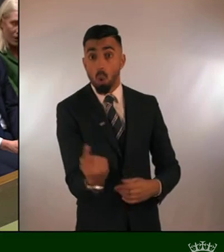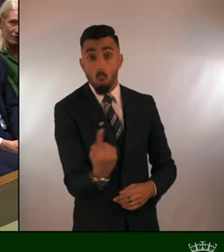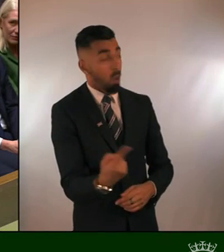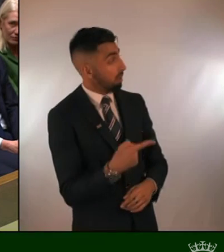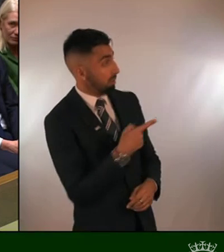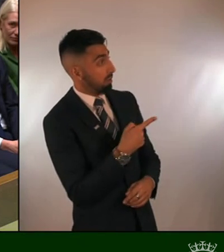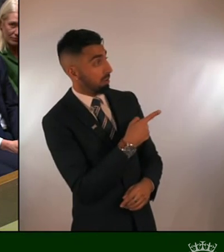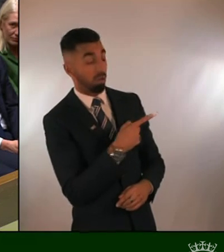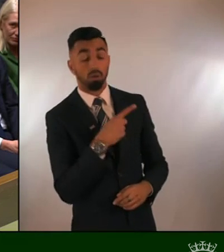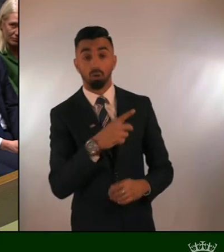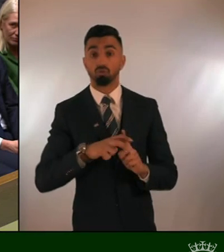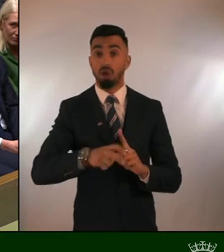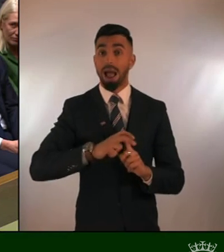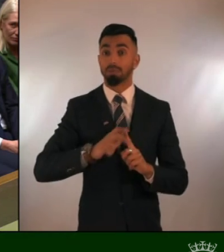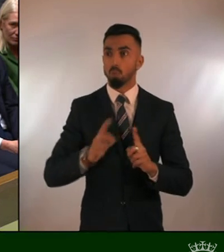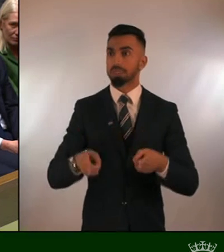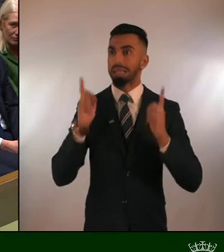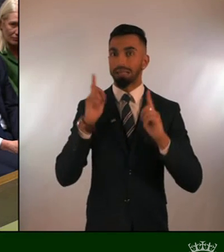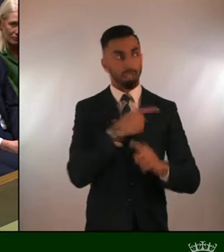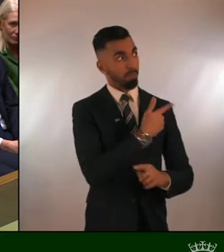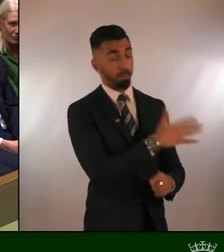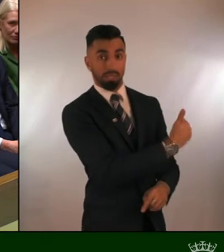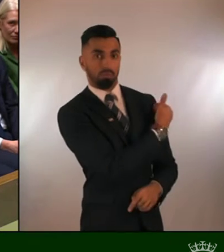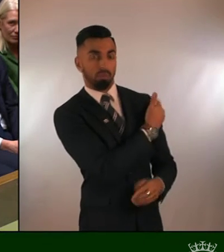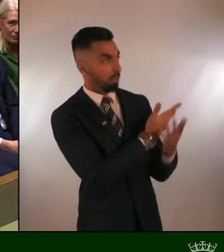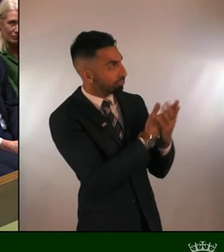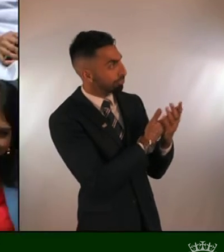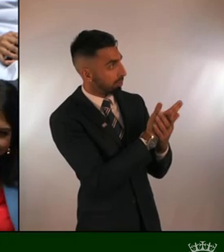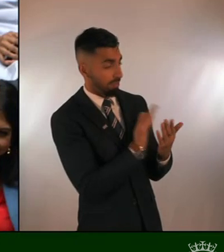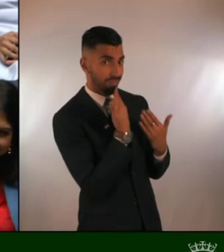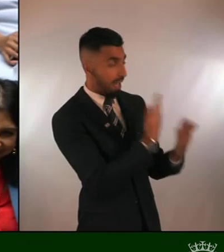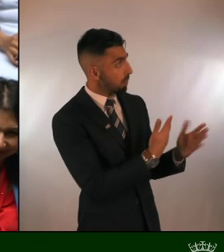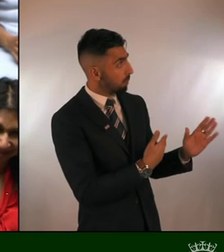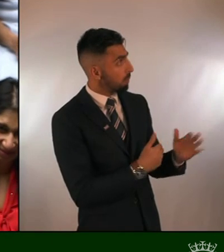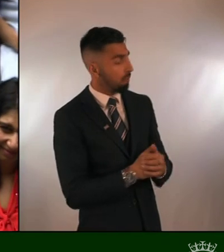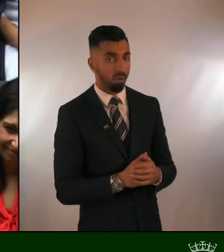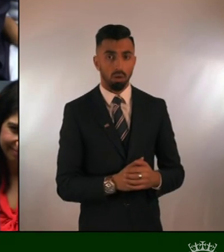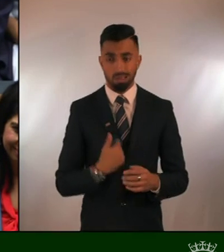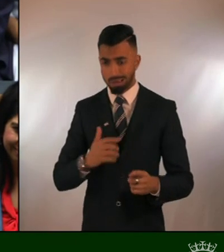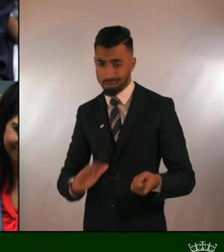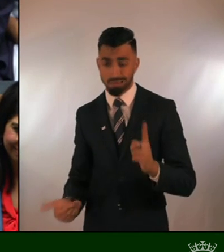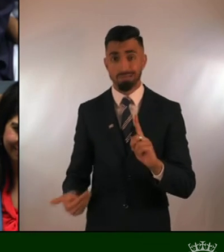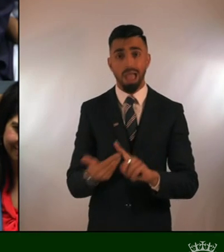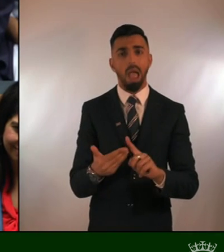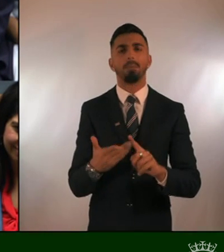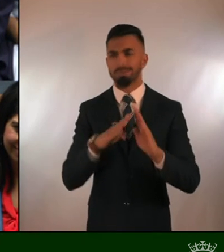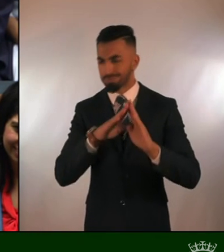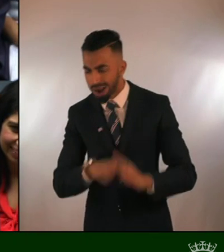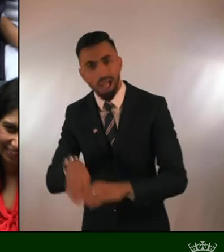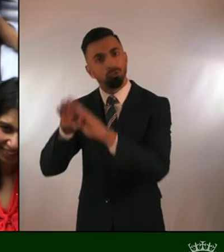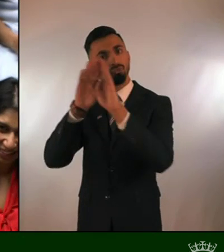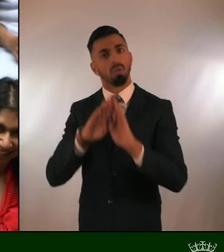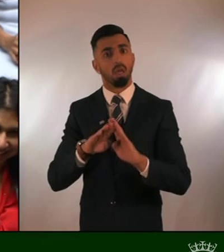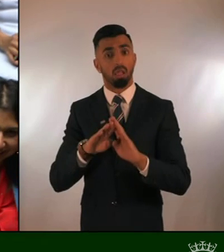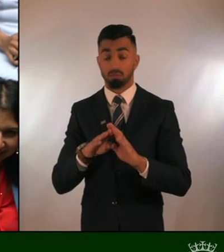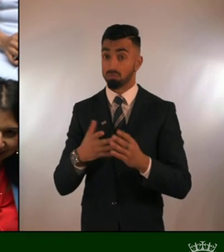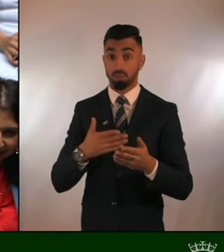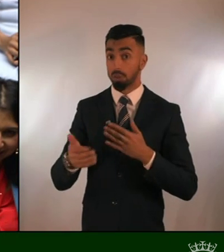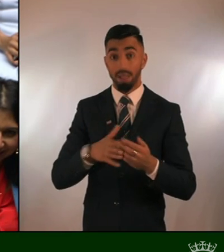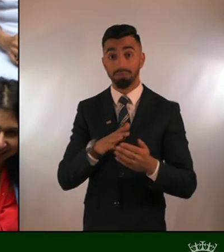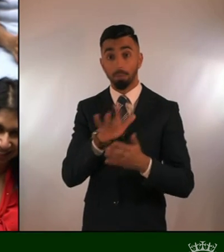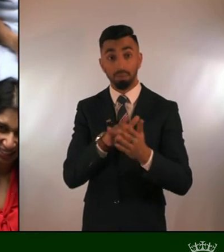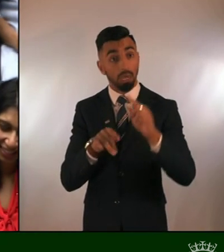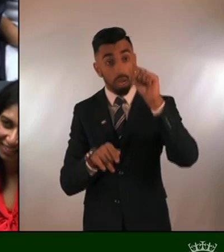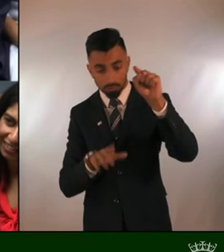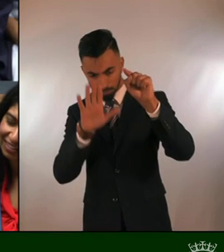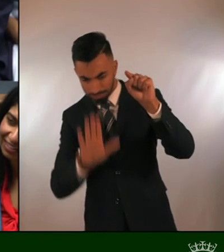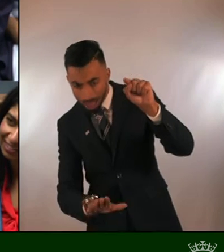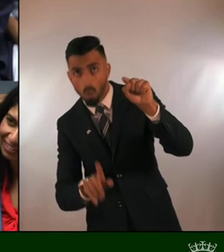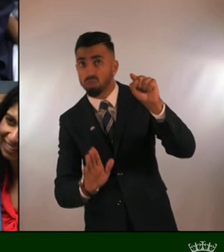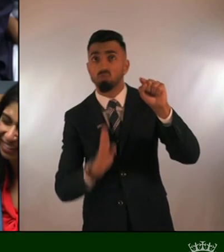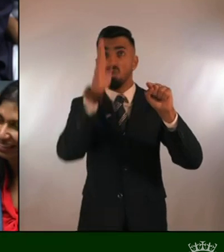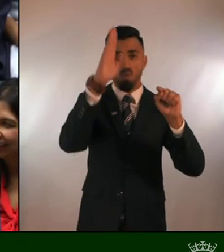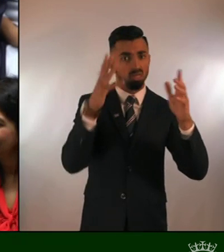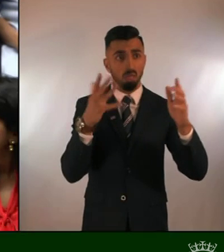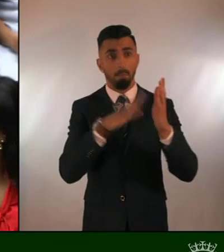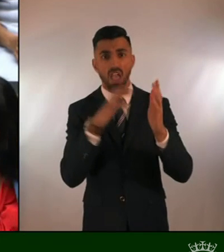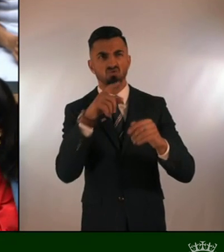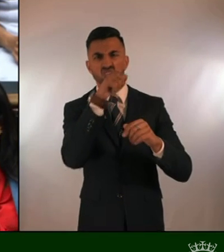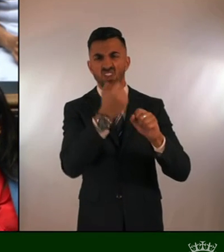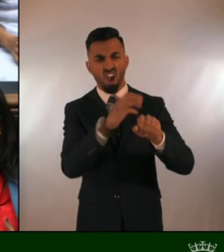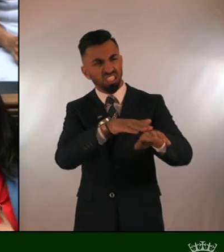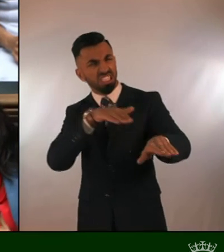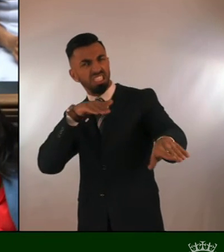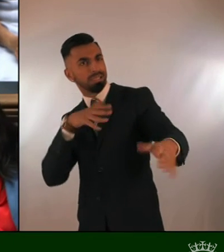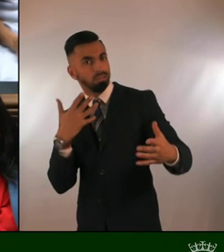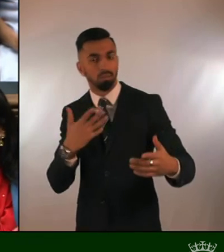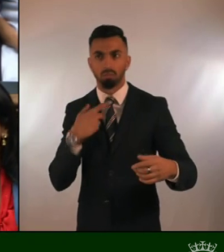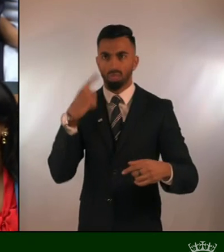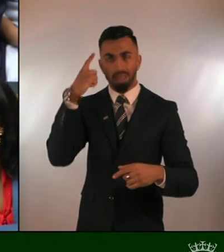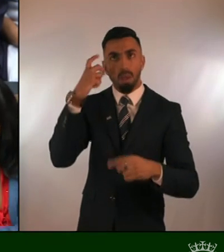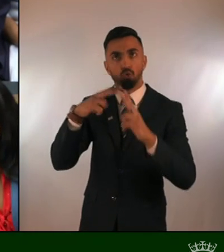Our ambition is truly national: the A417 in the south-west; the A428 in the east; the A46 in the midlands; unclogging Manchester’s arteries; freeing the traffic north of Newcastle;